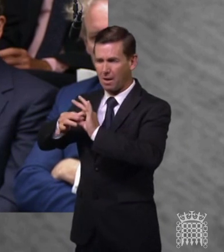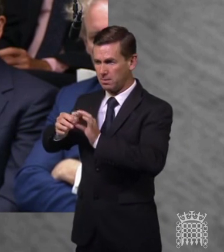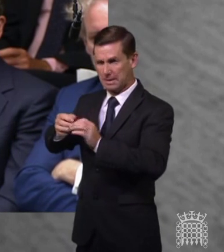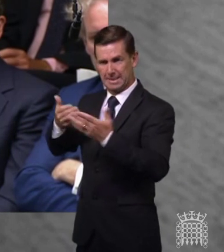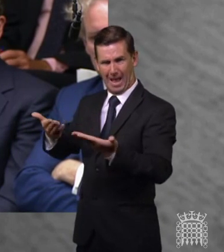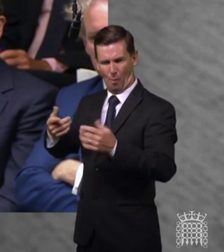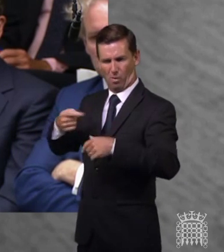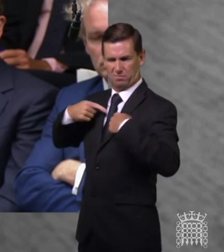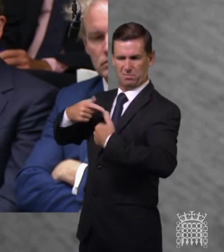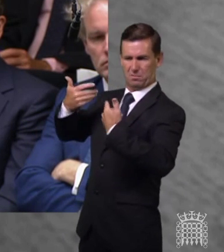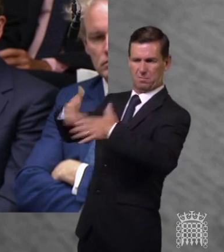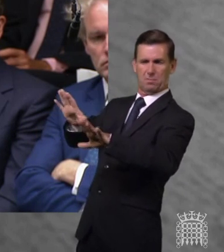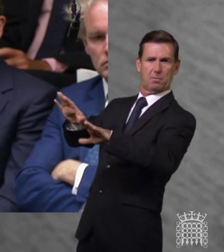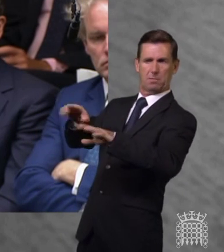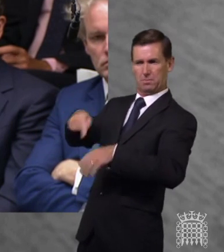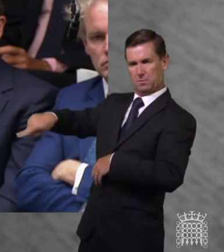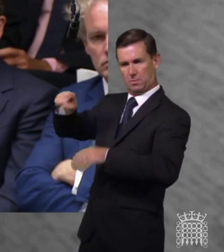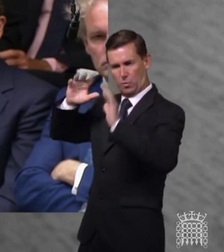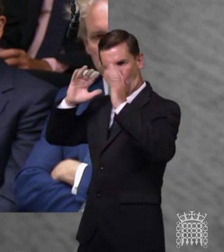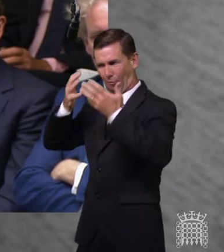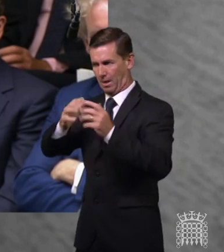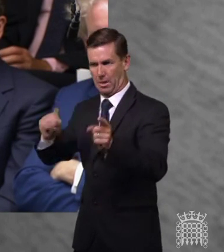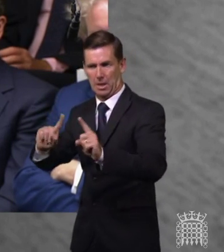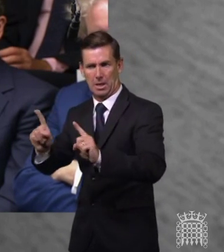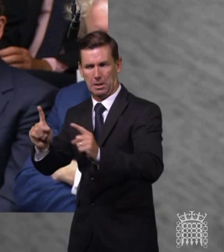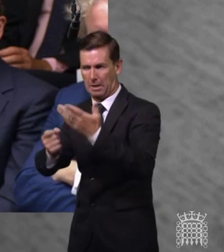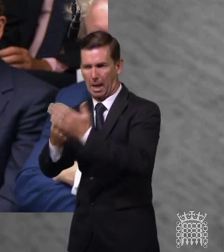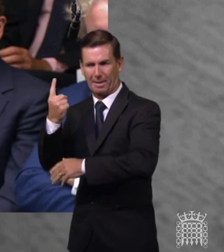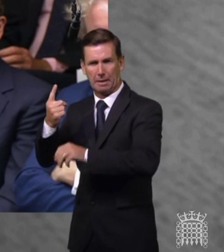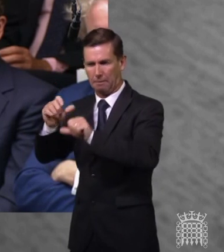The Afghan relocations and assistance policy scheme is slow-moving at the moment.